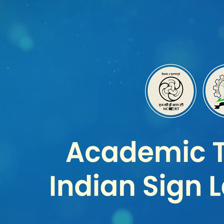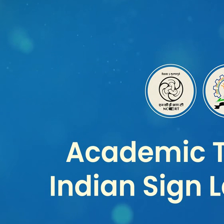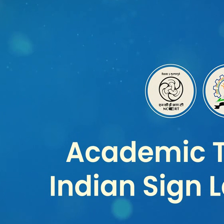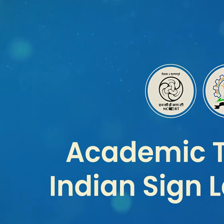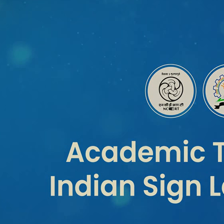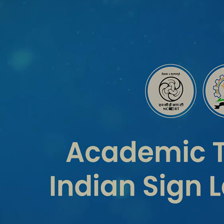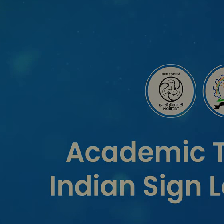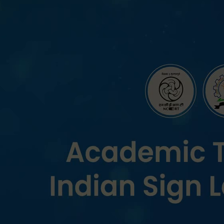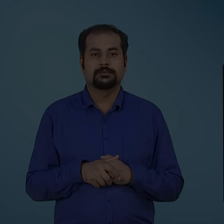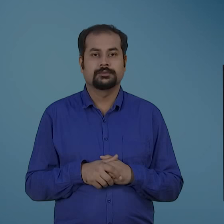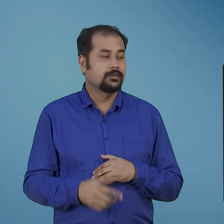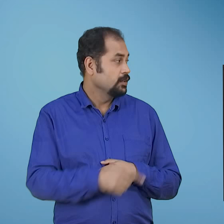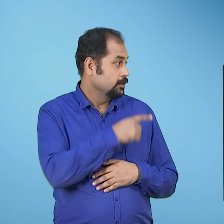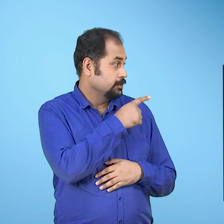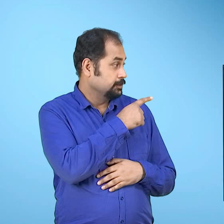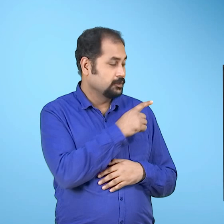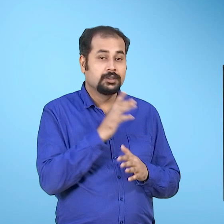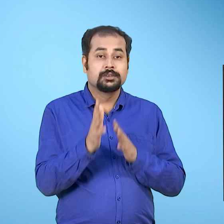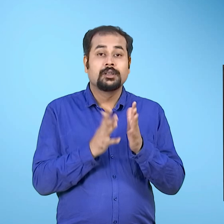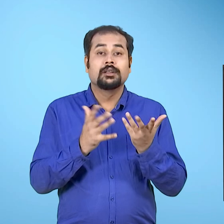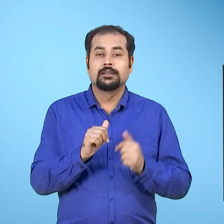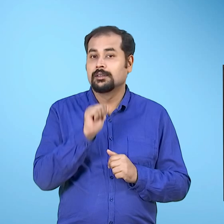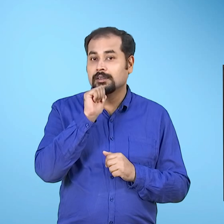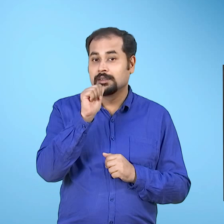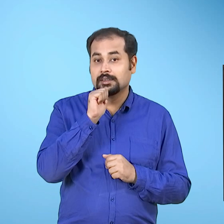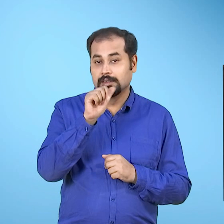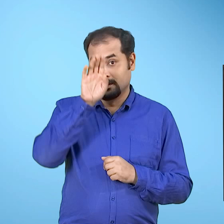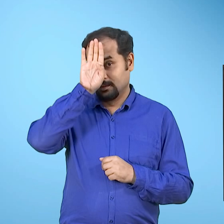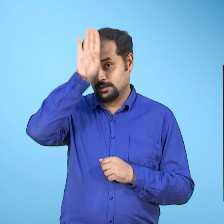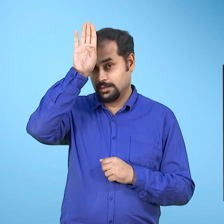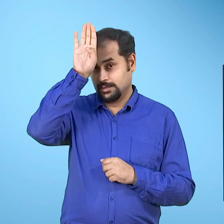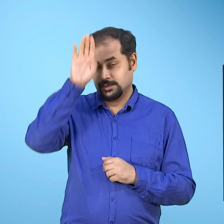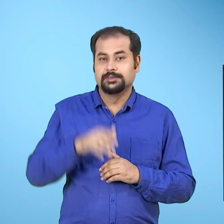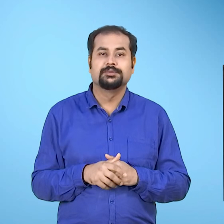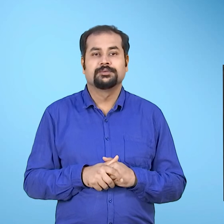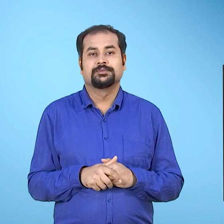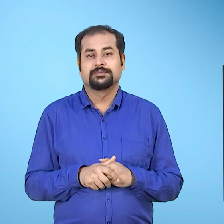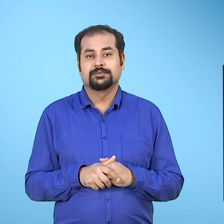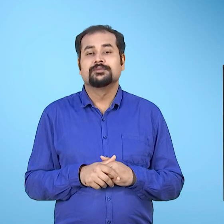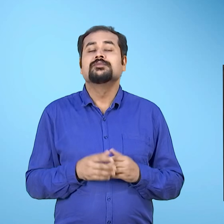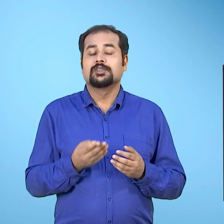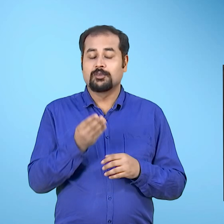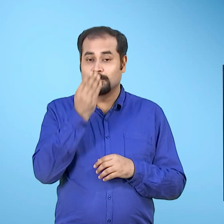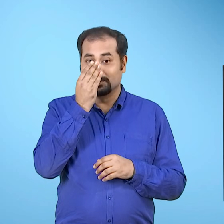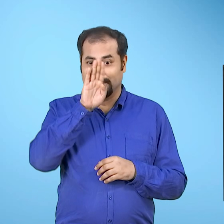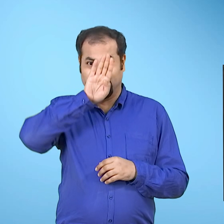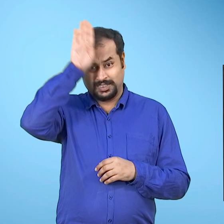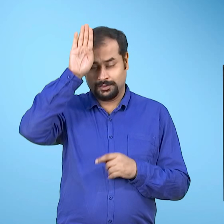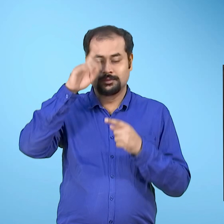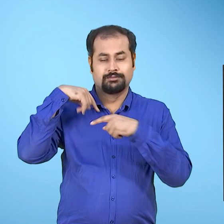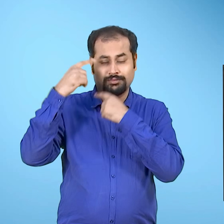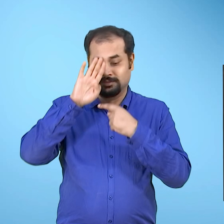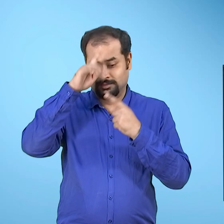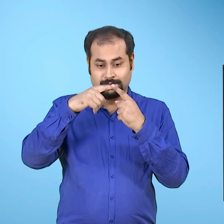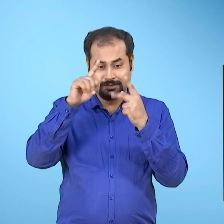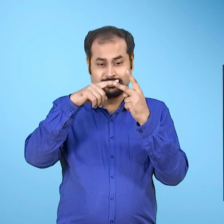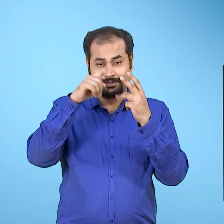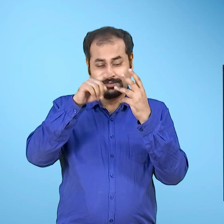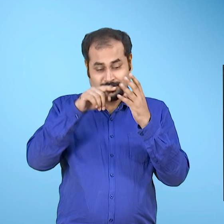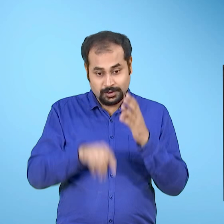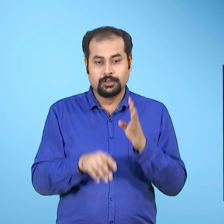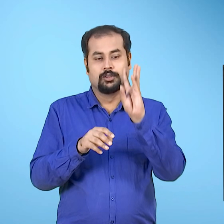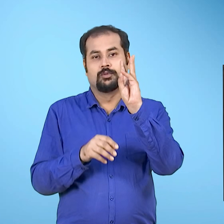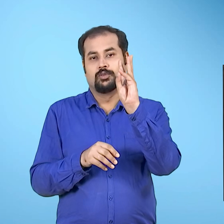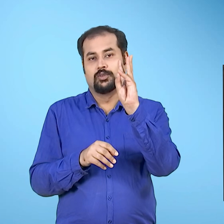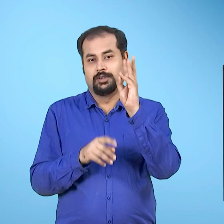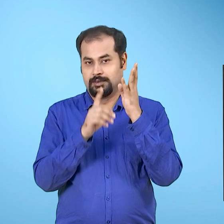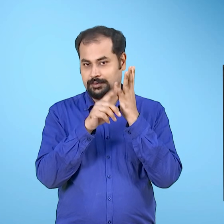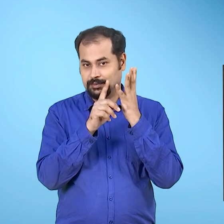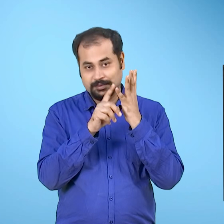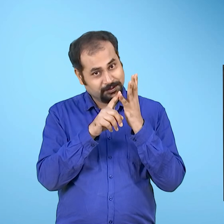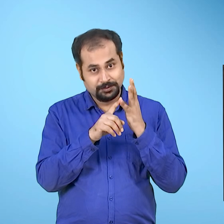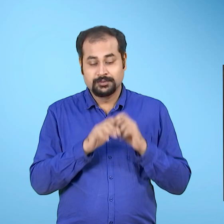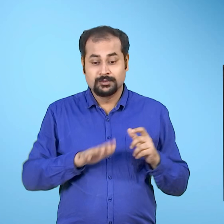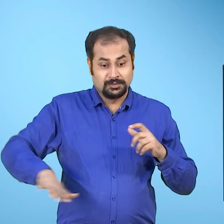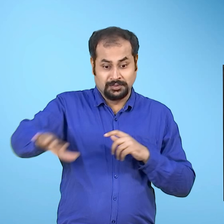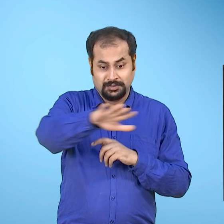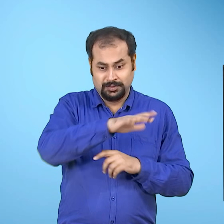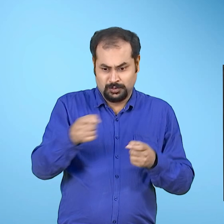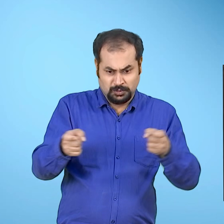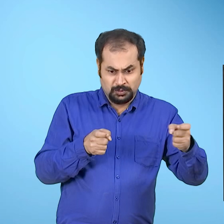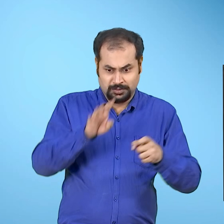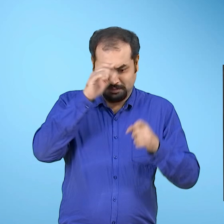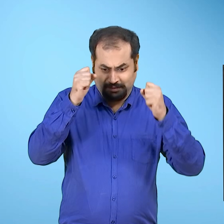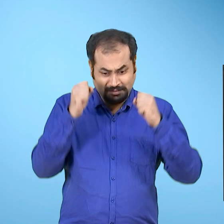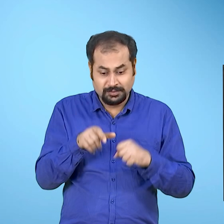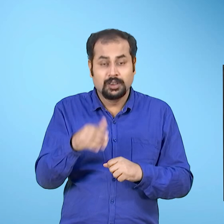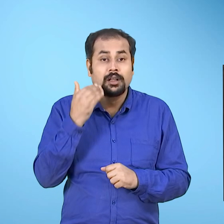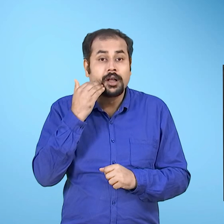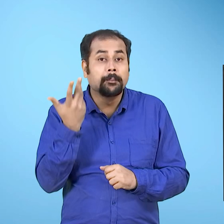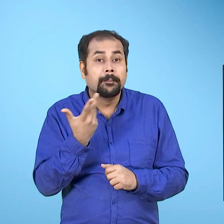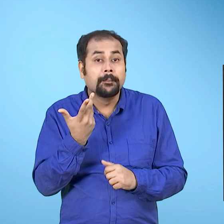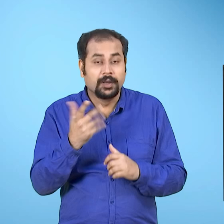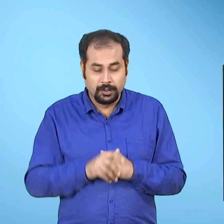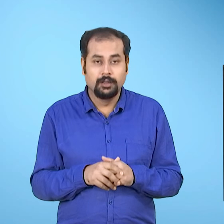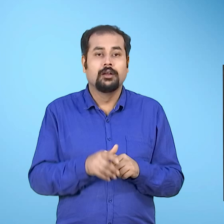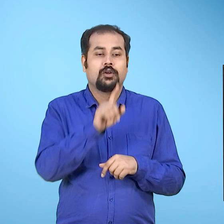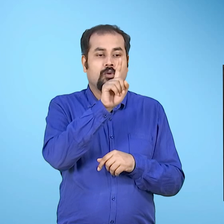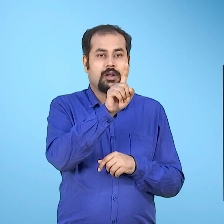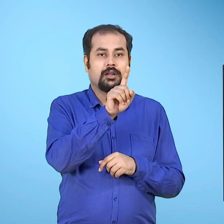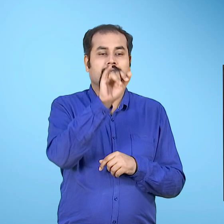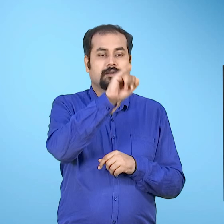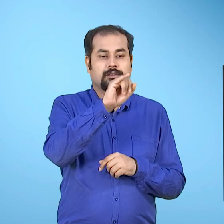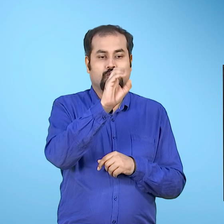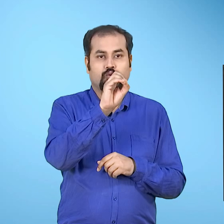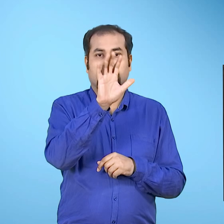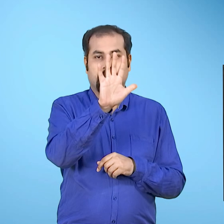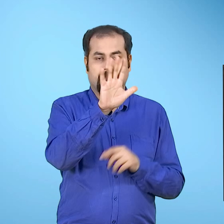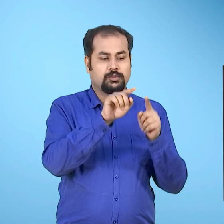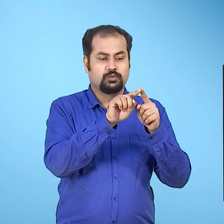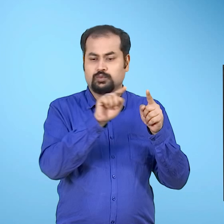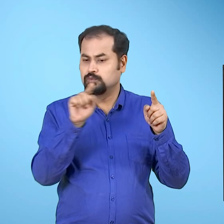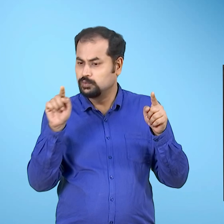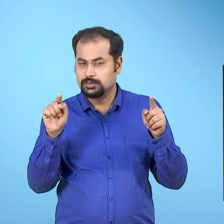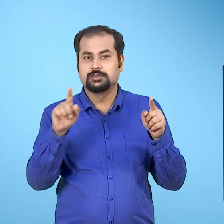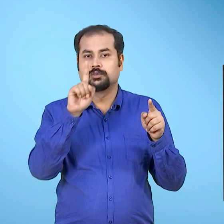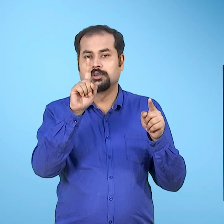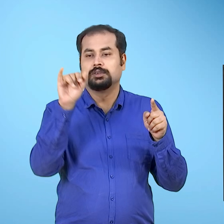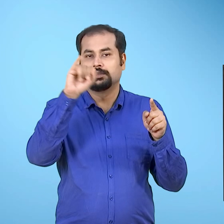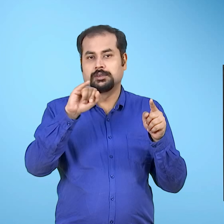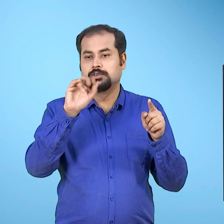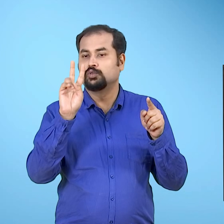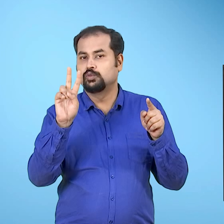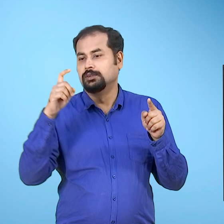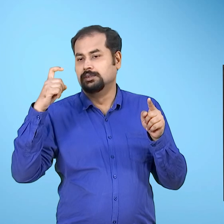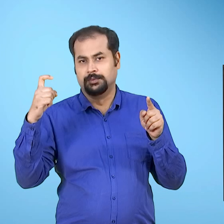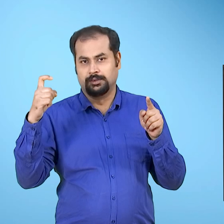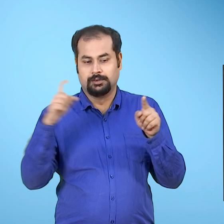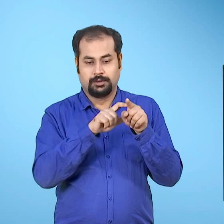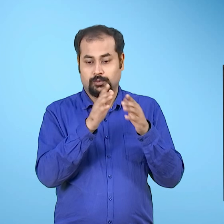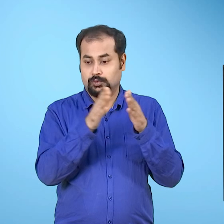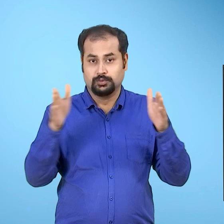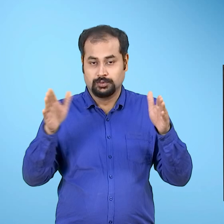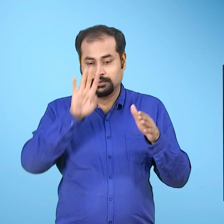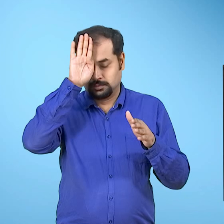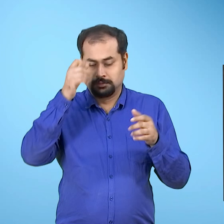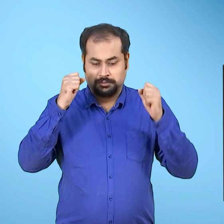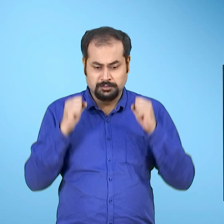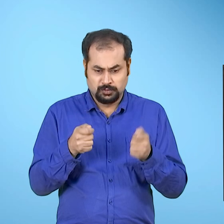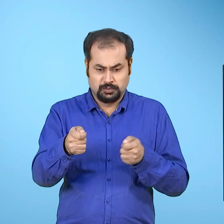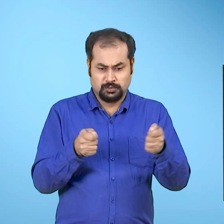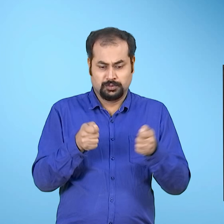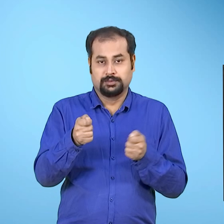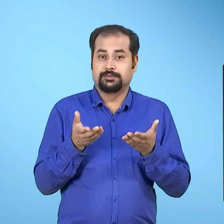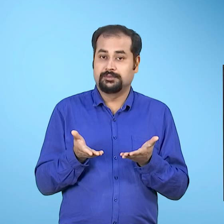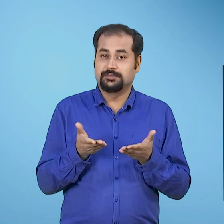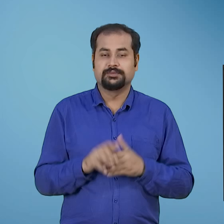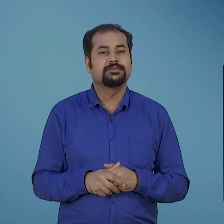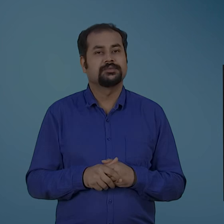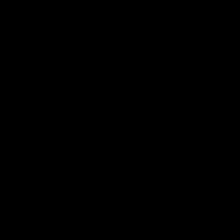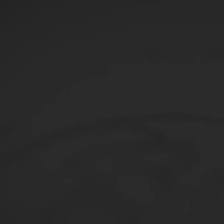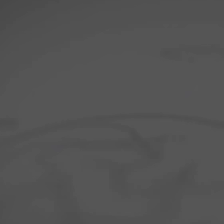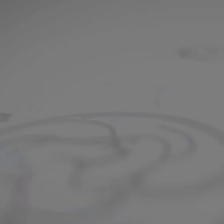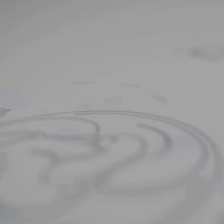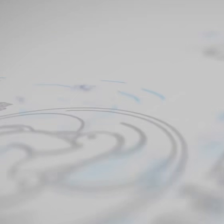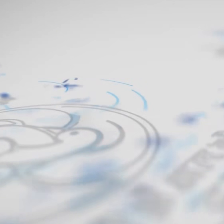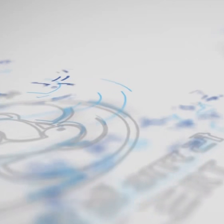Jahangir This sign refers to Jahangir. Jahangir was the fourth Mughal emperor. He ruled from 1605 to 1627.